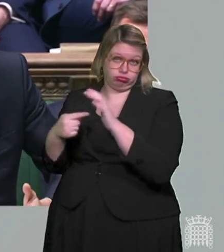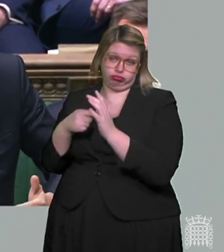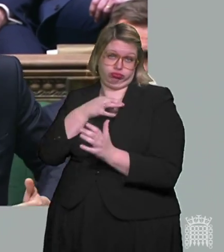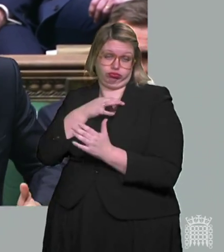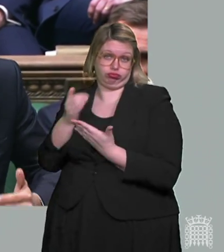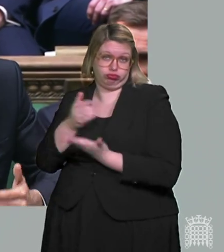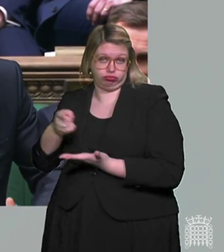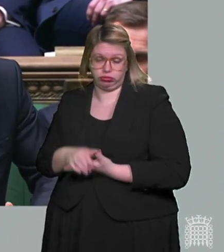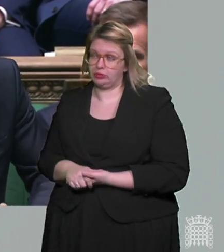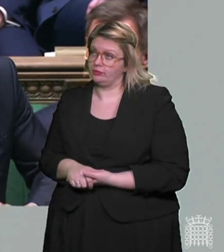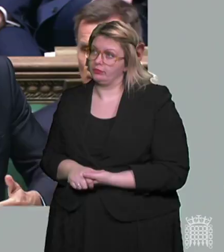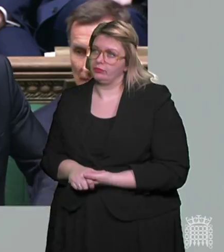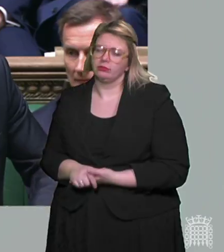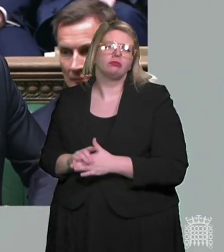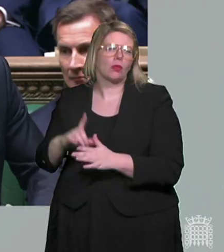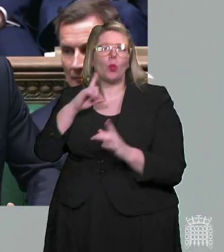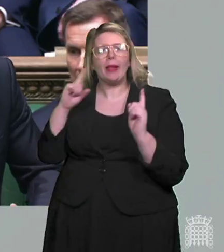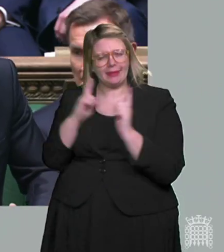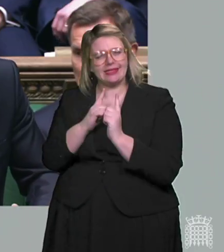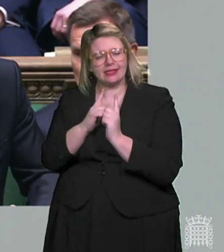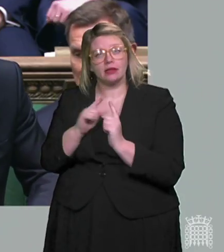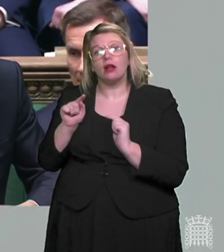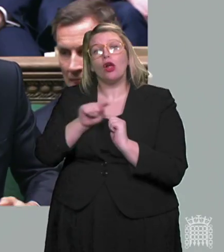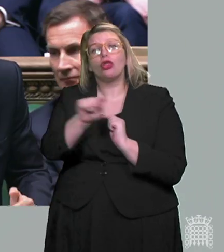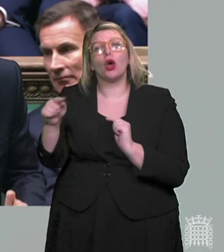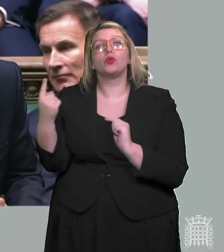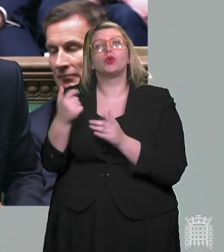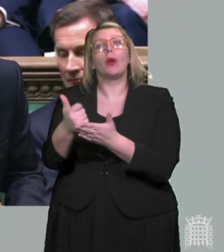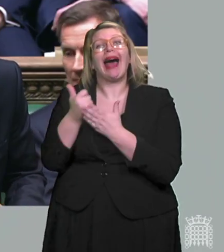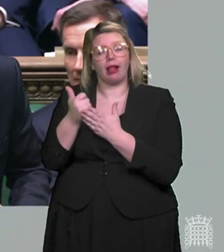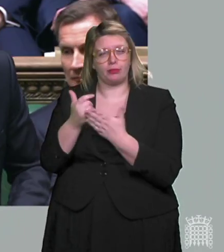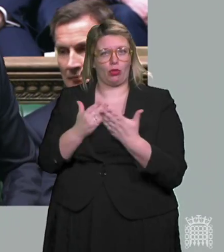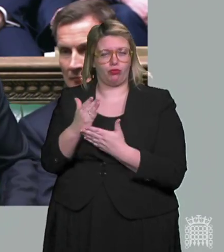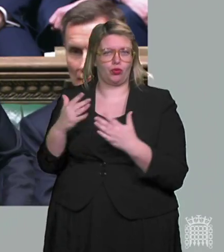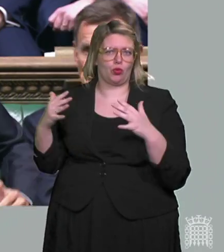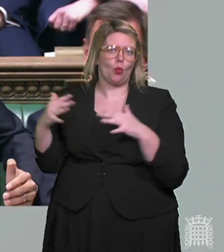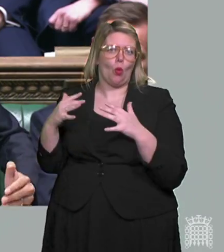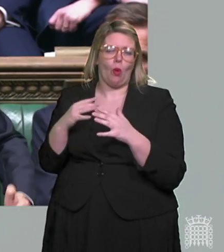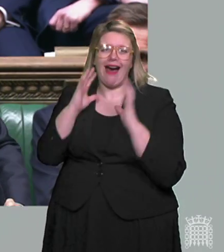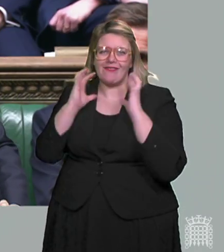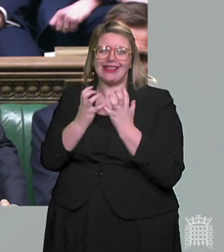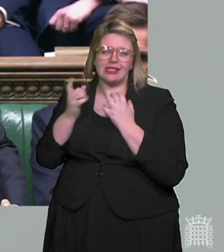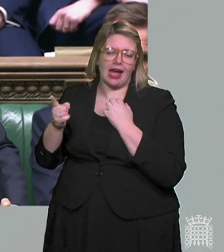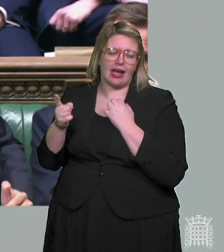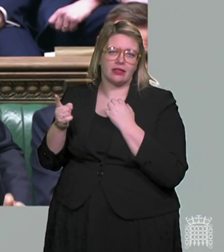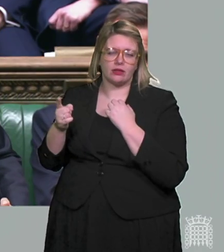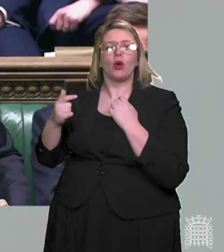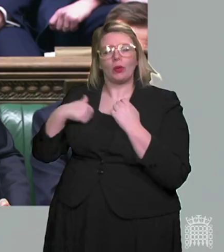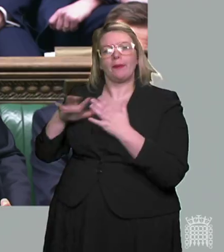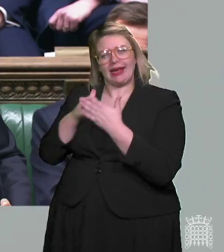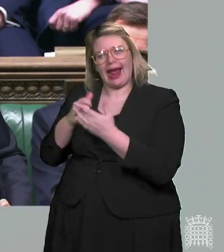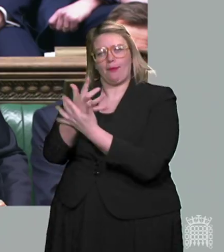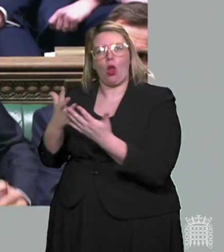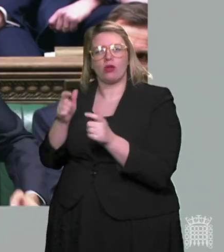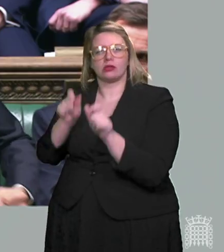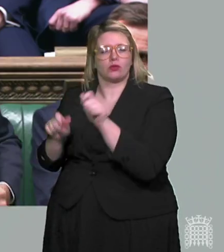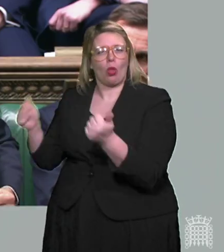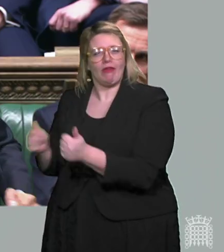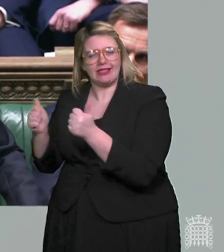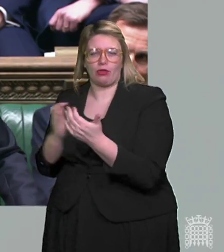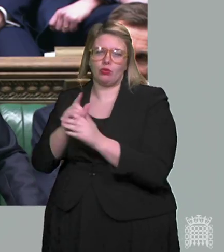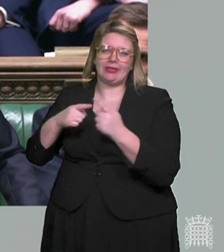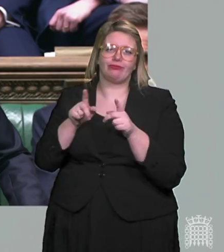She will know that we take our obligations to those who helped and served in Afghanistan extremely seriously, through both the Afghan relocations and assistance policy and the Afghan citizens resettlement scheme.